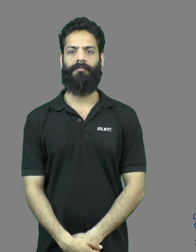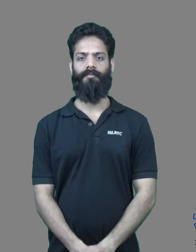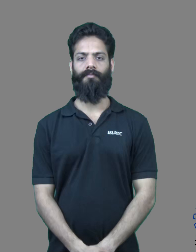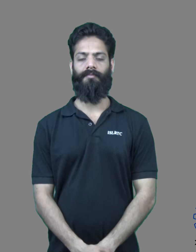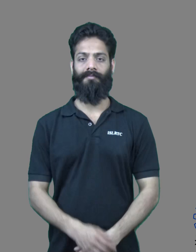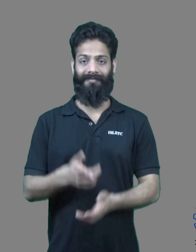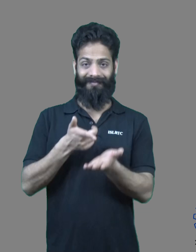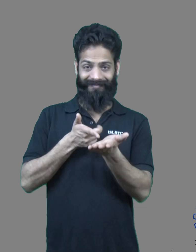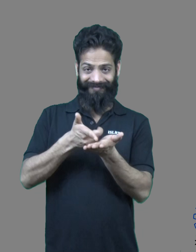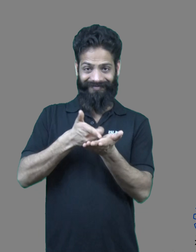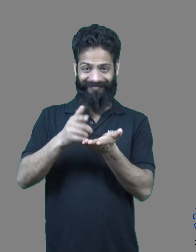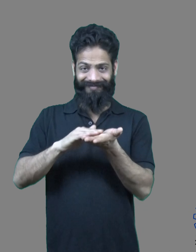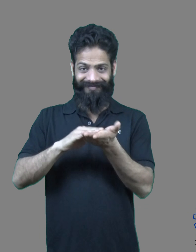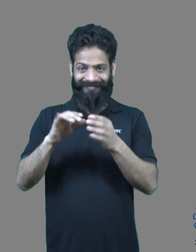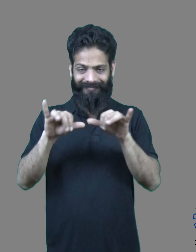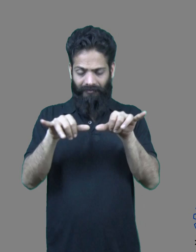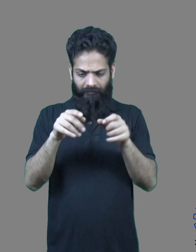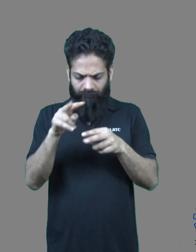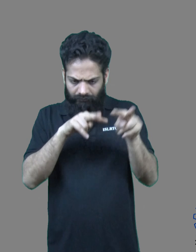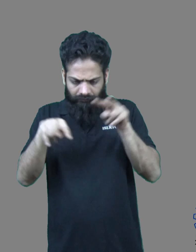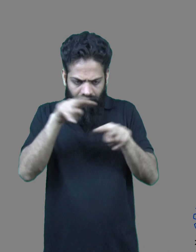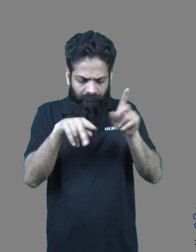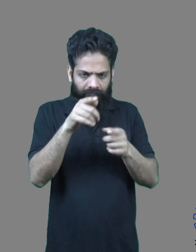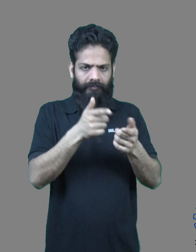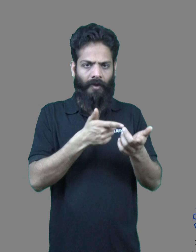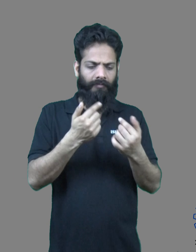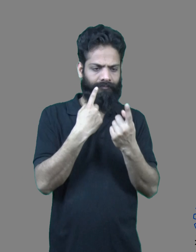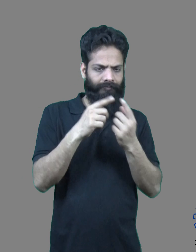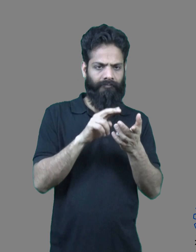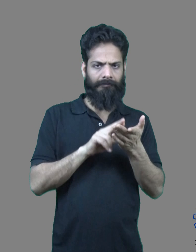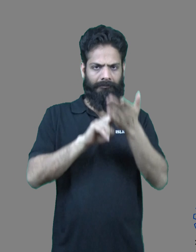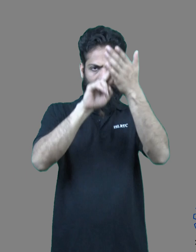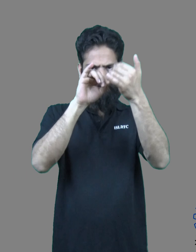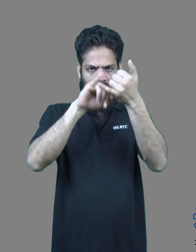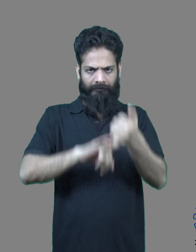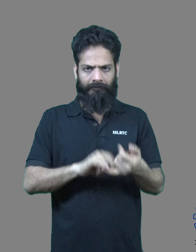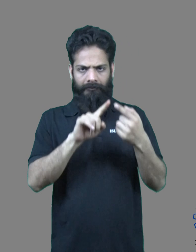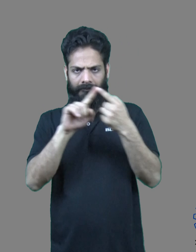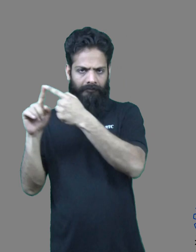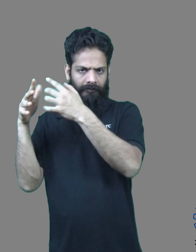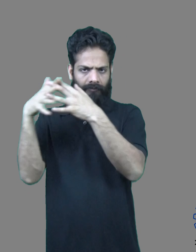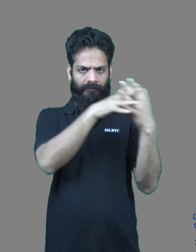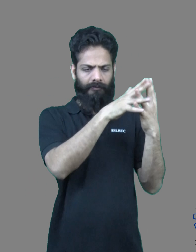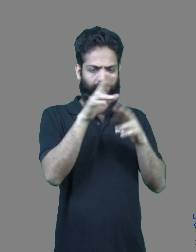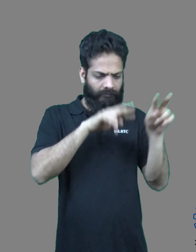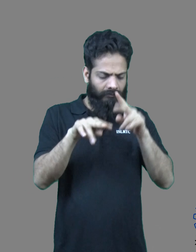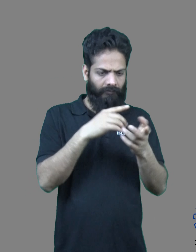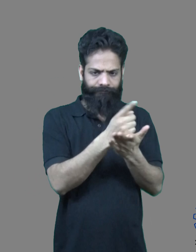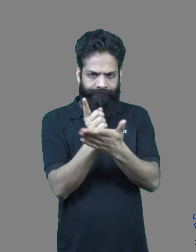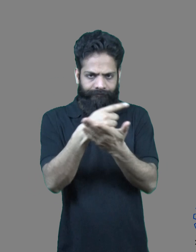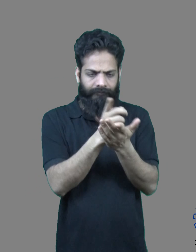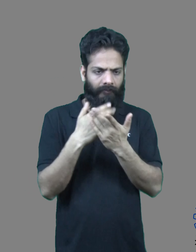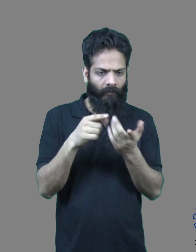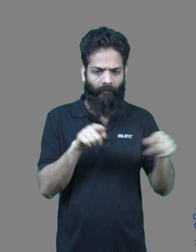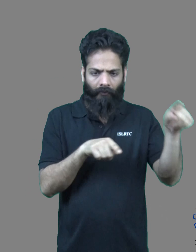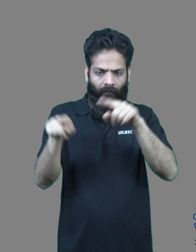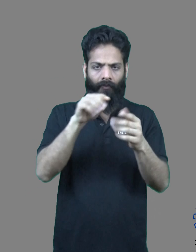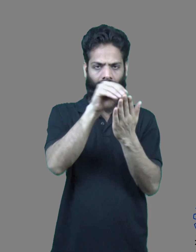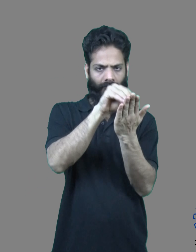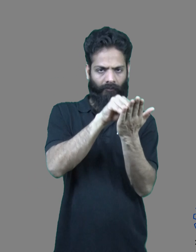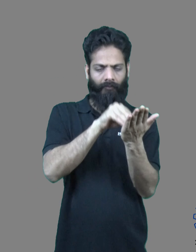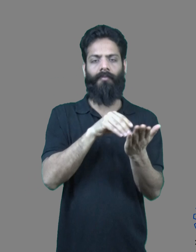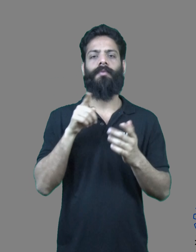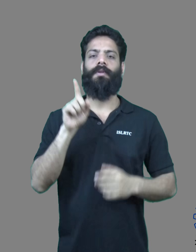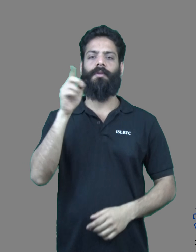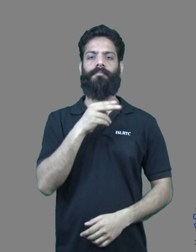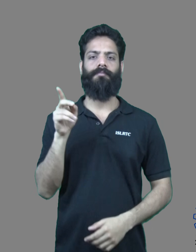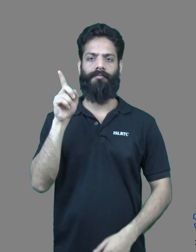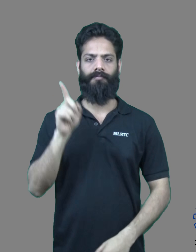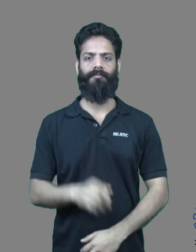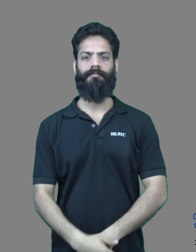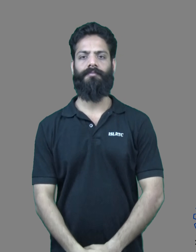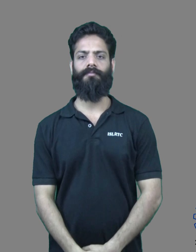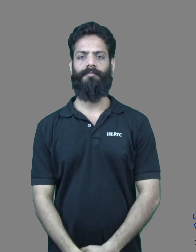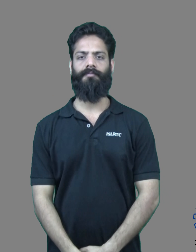Compass Surveying